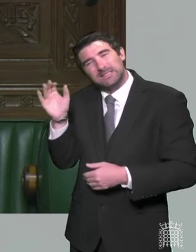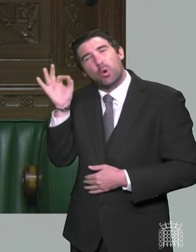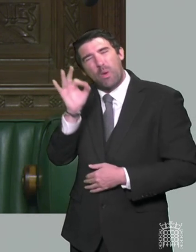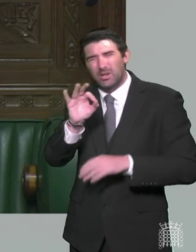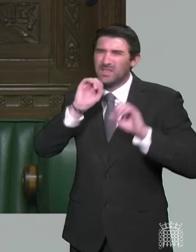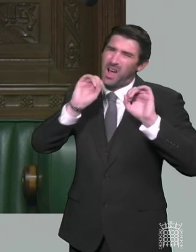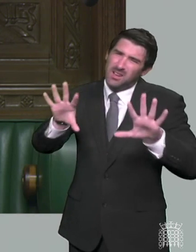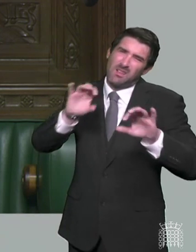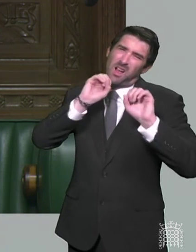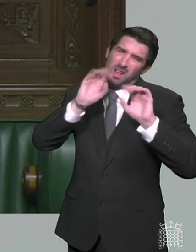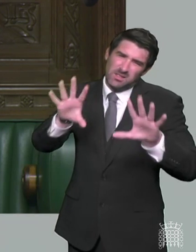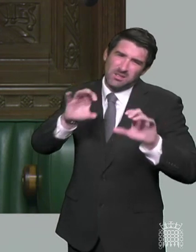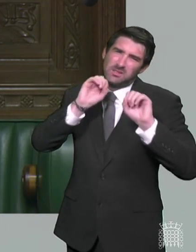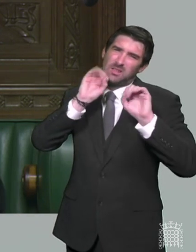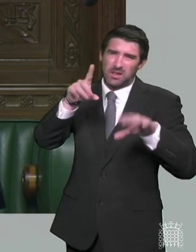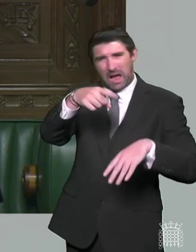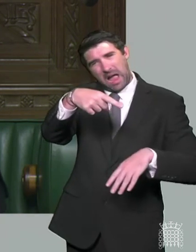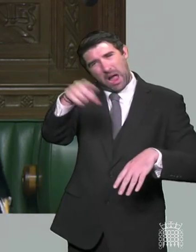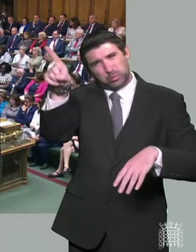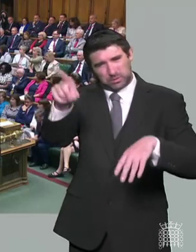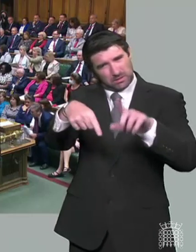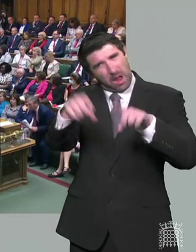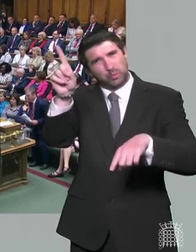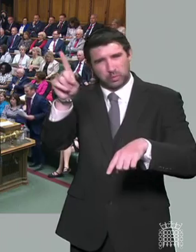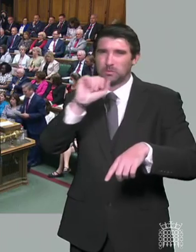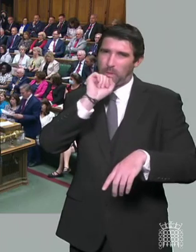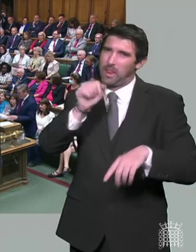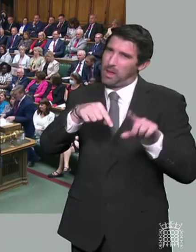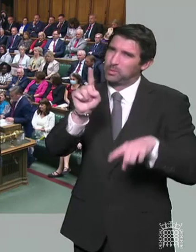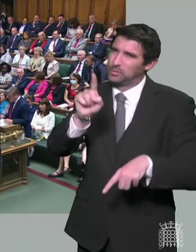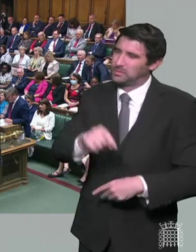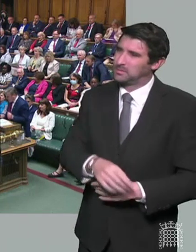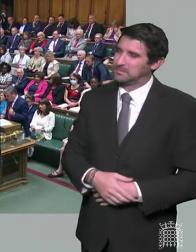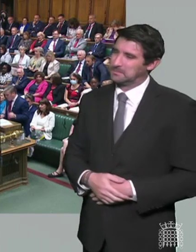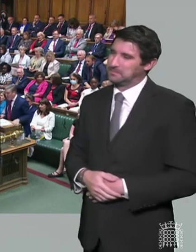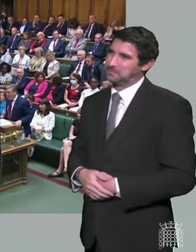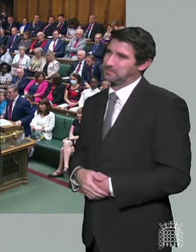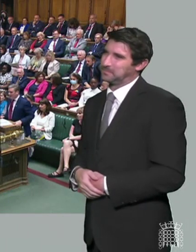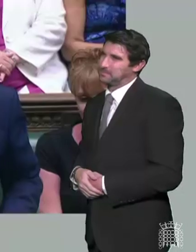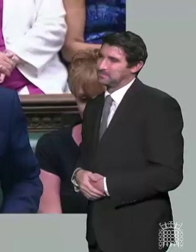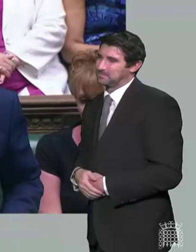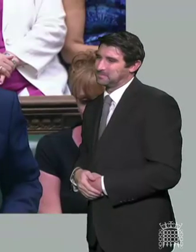Any more noise in this corner of the Chamber, and there will be another early cup of tea if we are not careful.